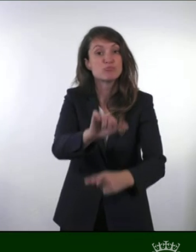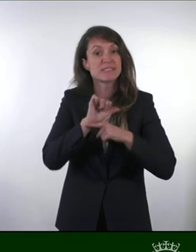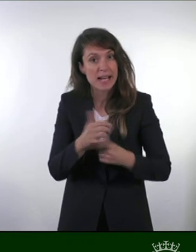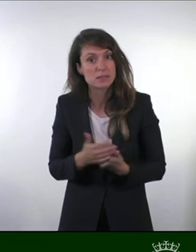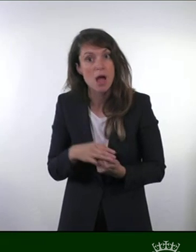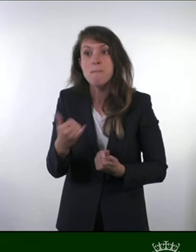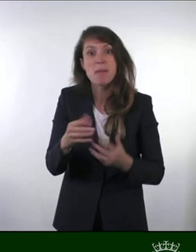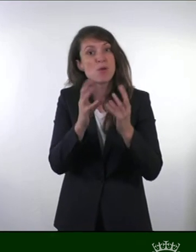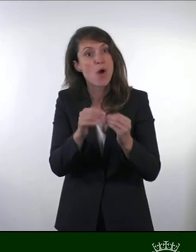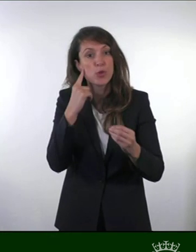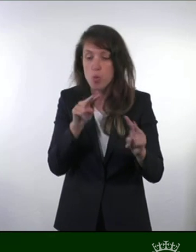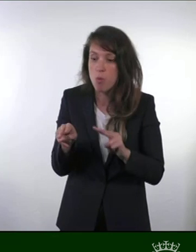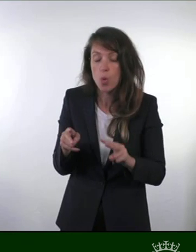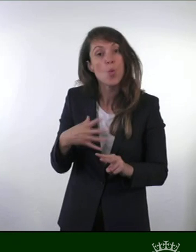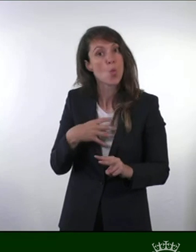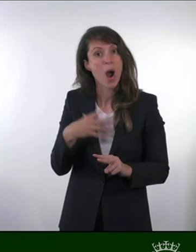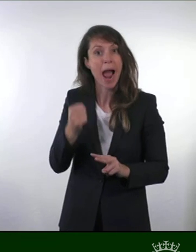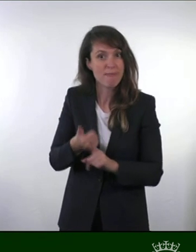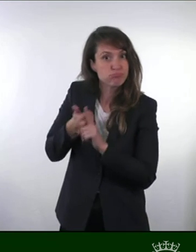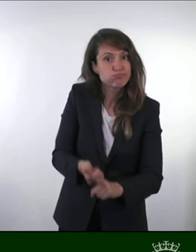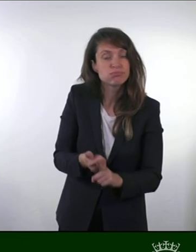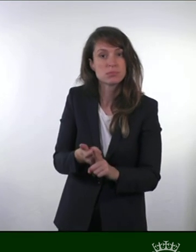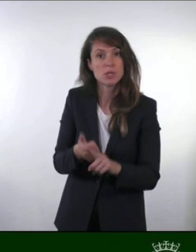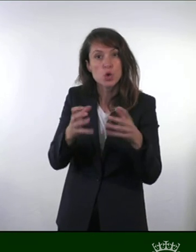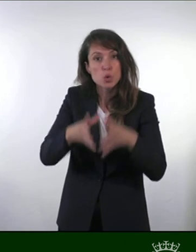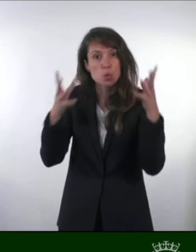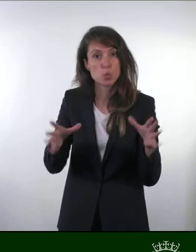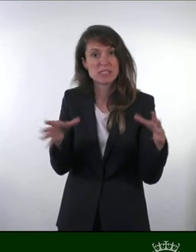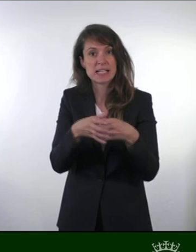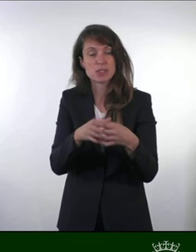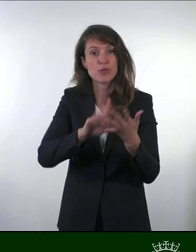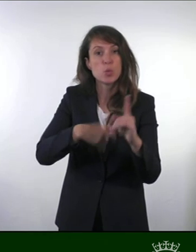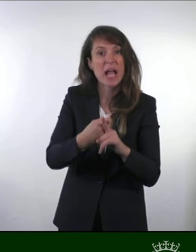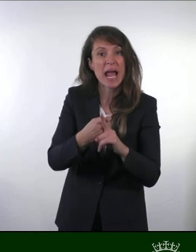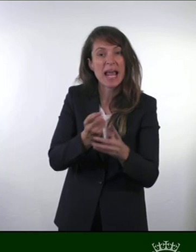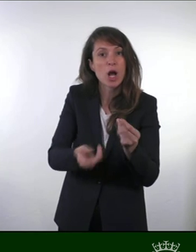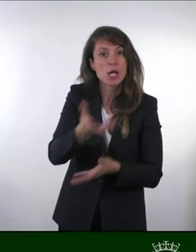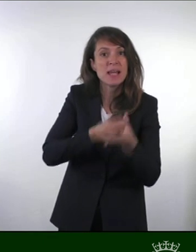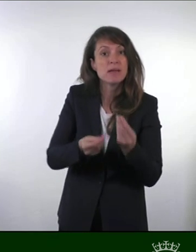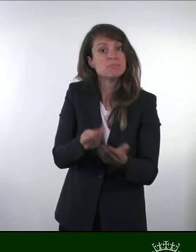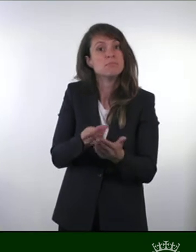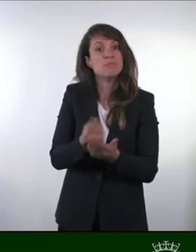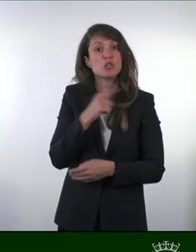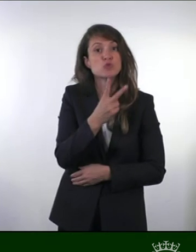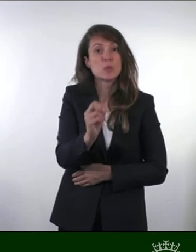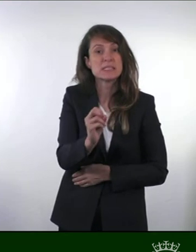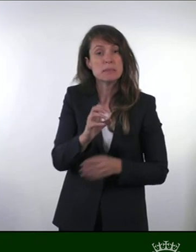He might draw attention to the fact that we have supported huge sectors of the UK economy at a cost of £120 billion.